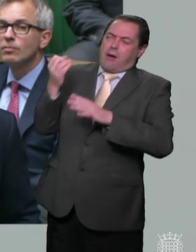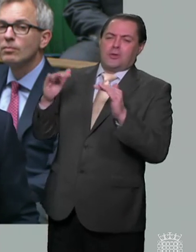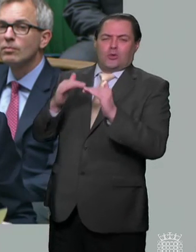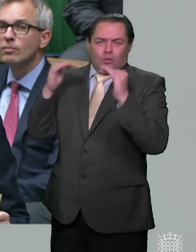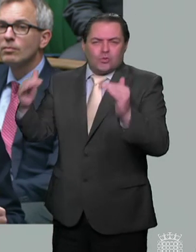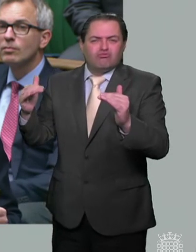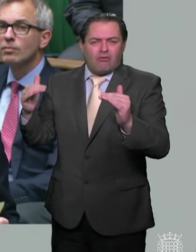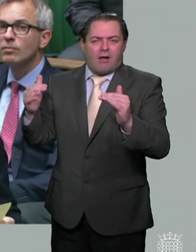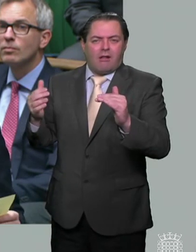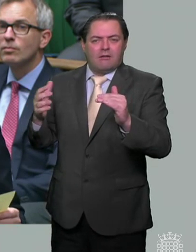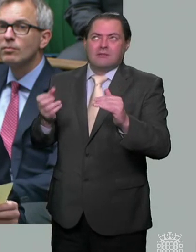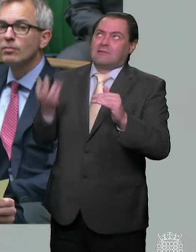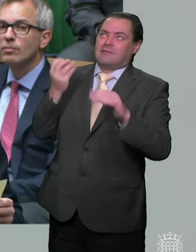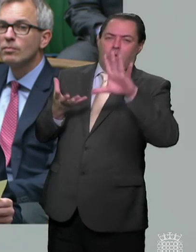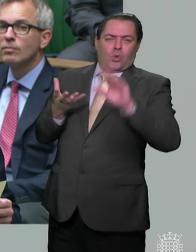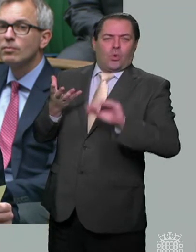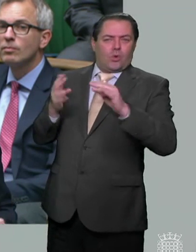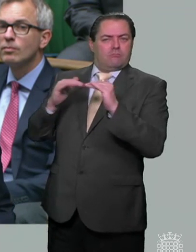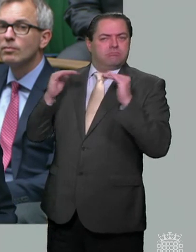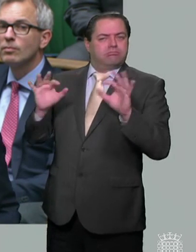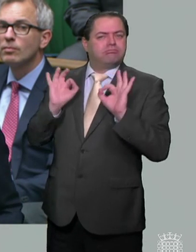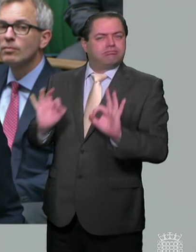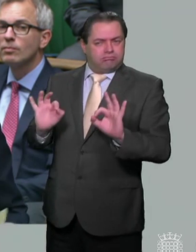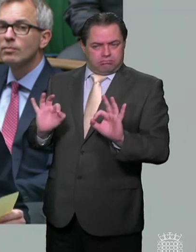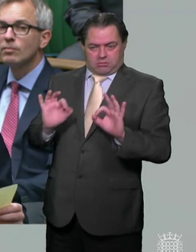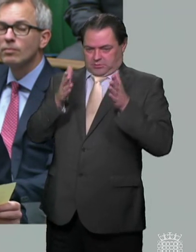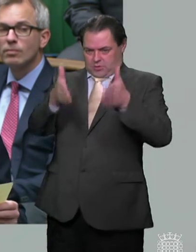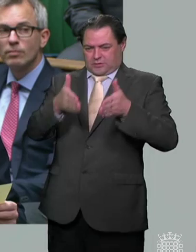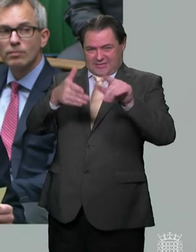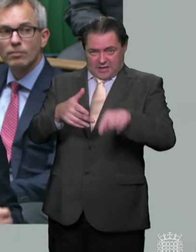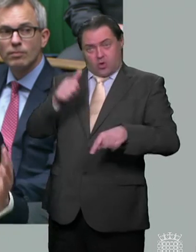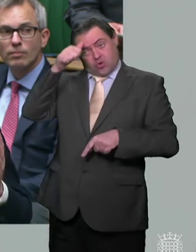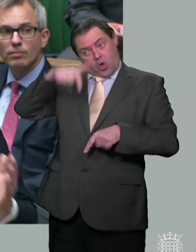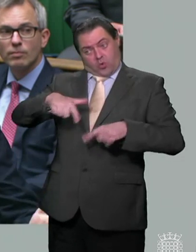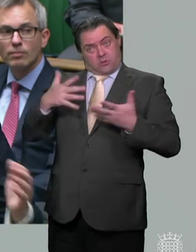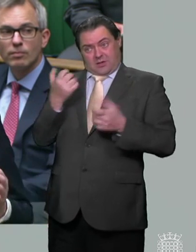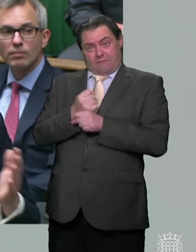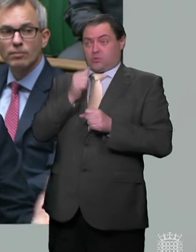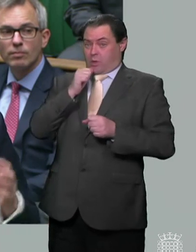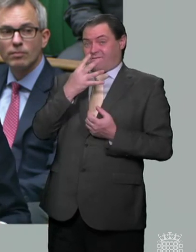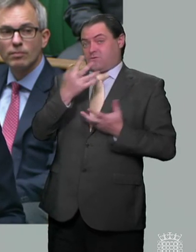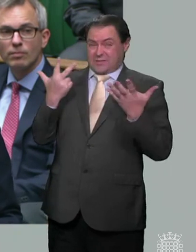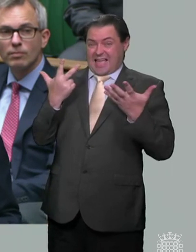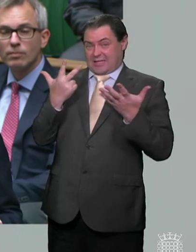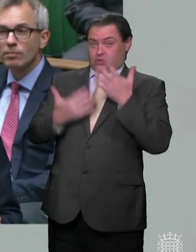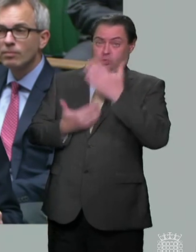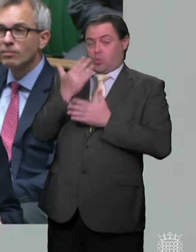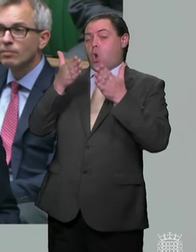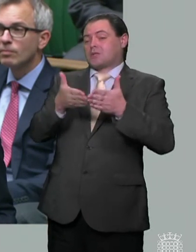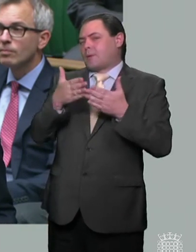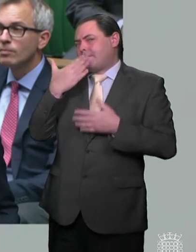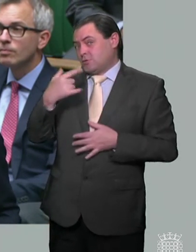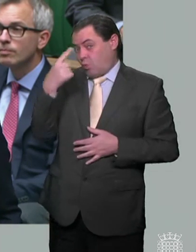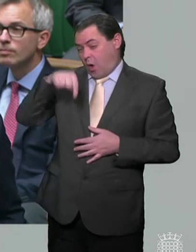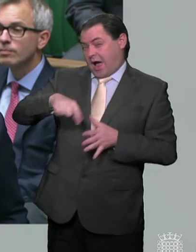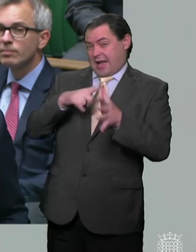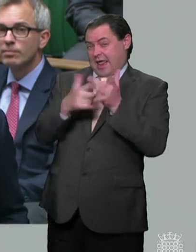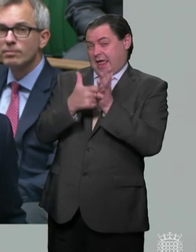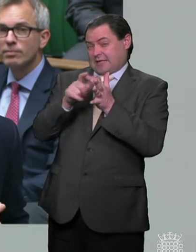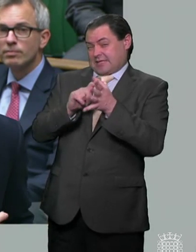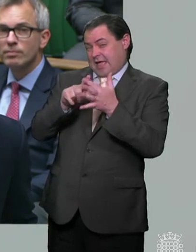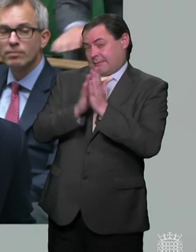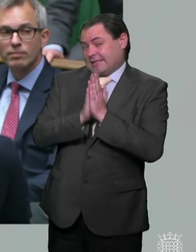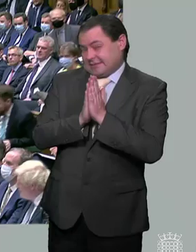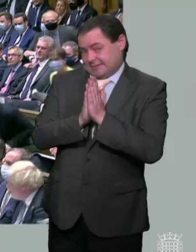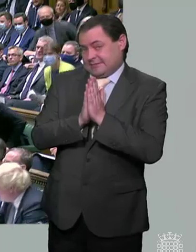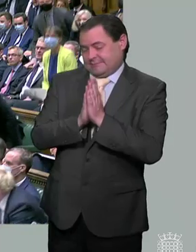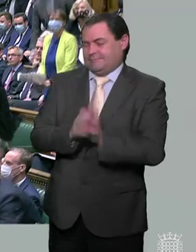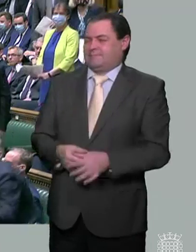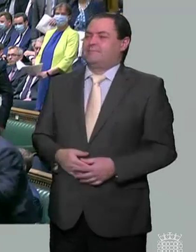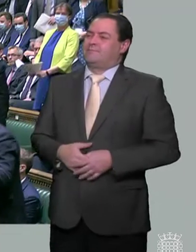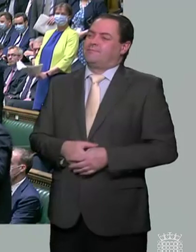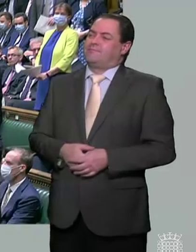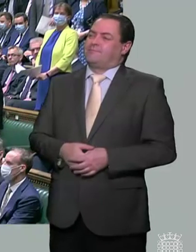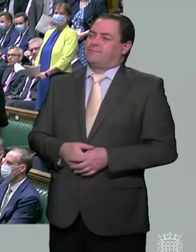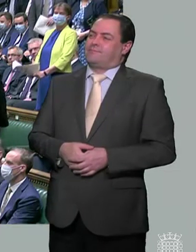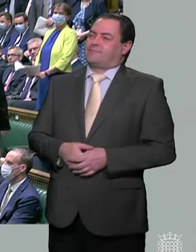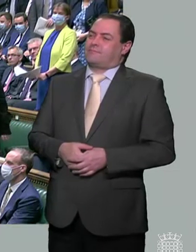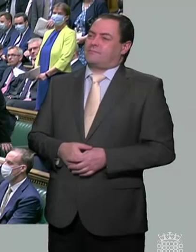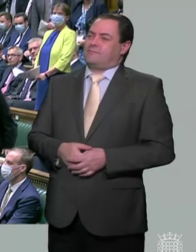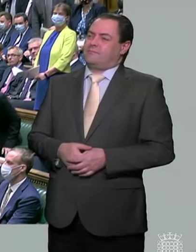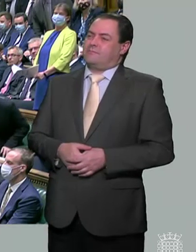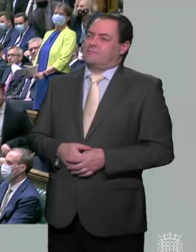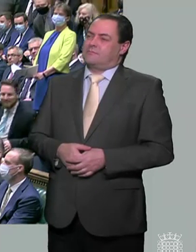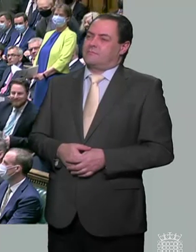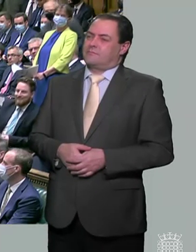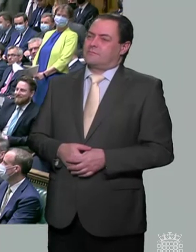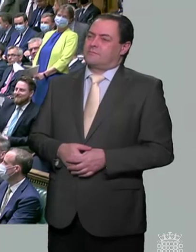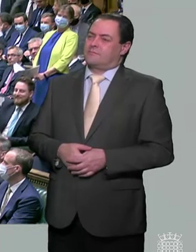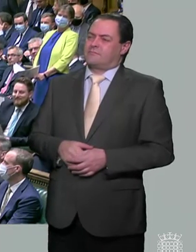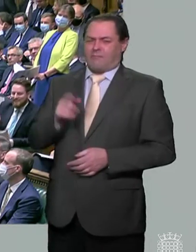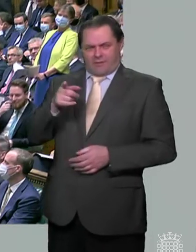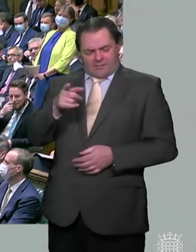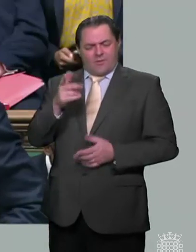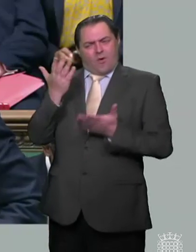It is fantastic news that this Conservative Government will deliver 48 new hospitals, but may I make an urgent plea to the Prime Minister for the Airedale to be one of them?